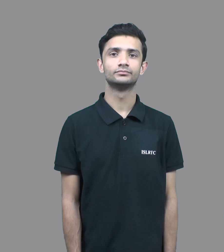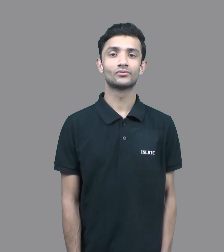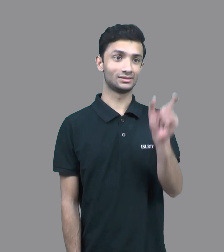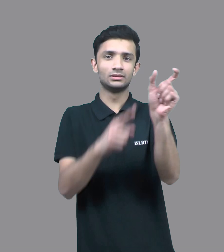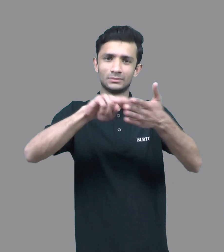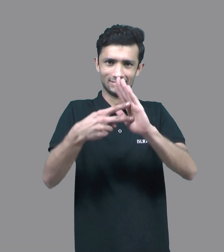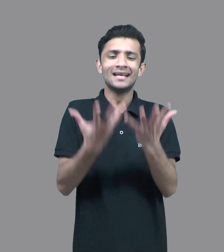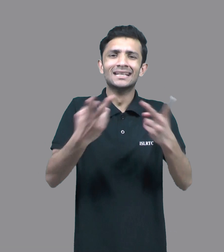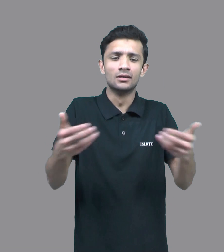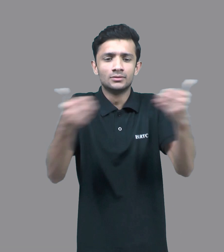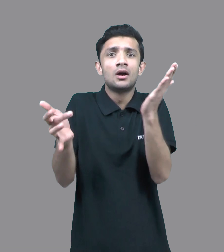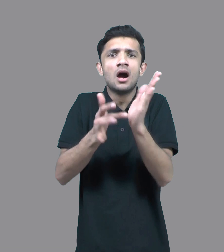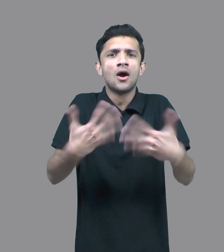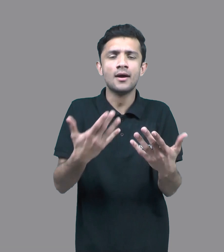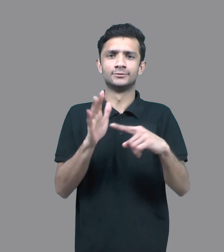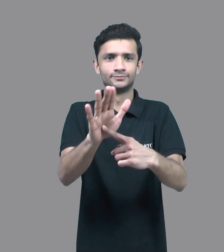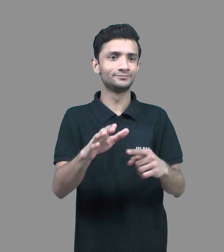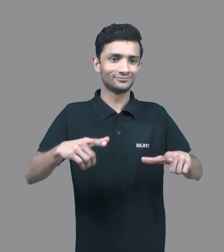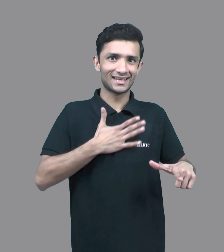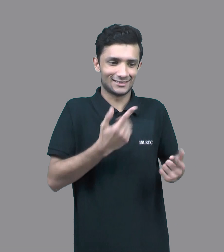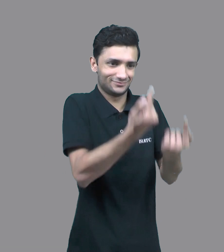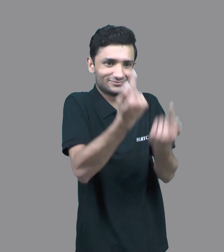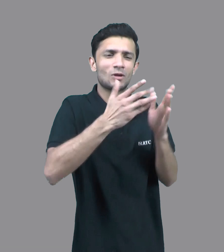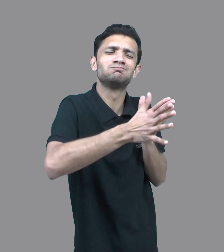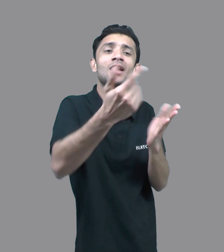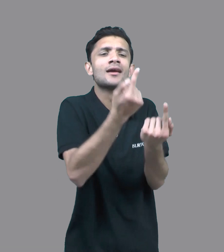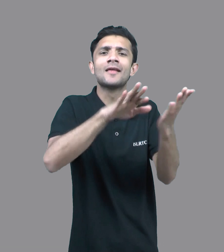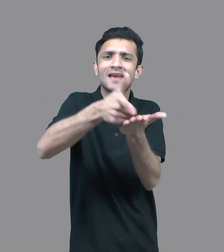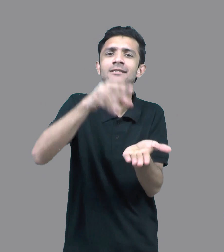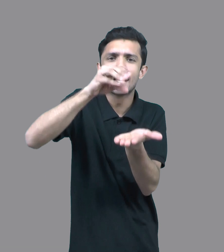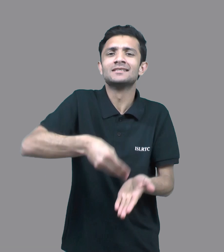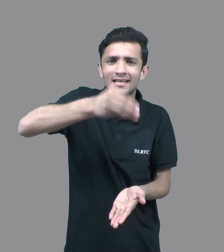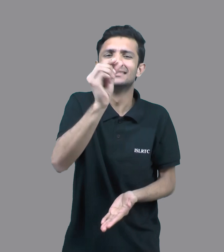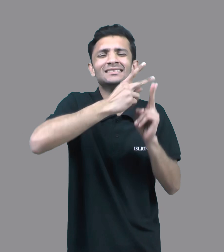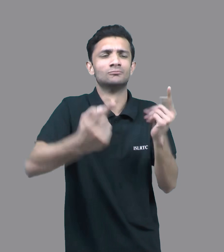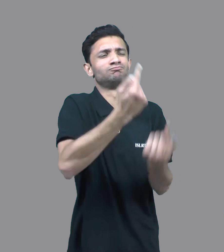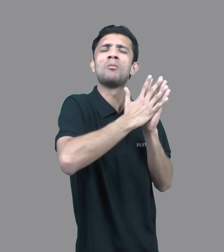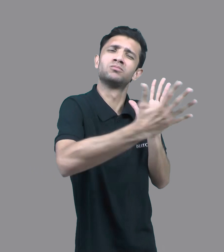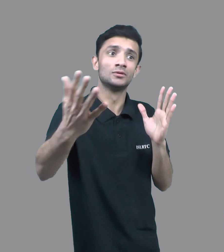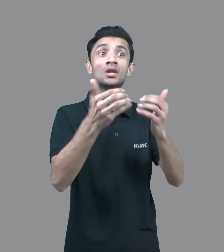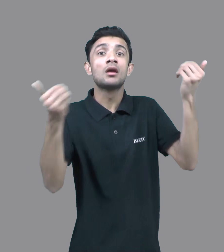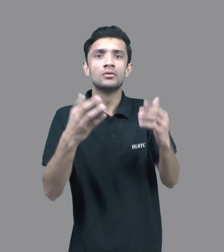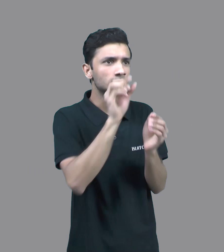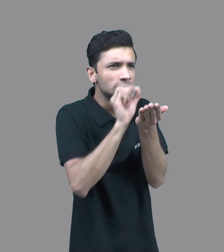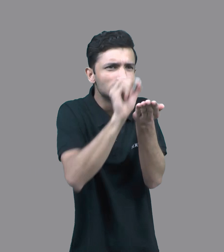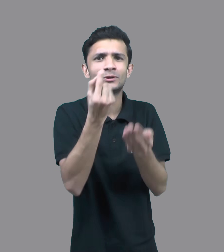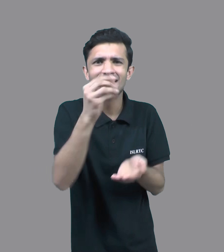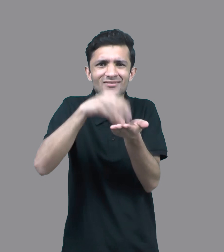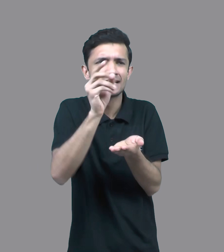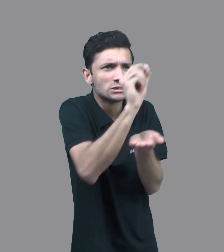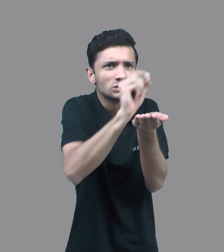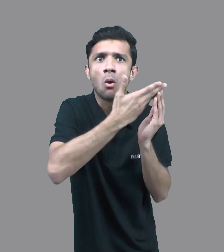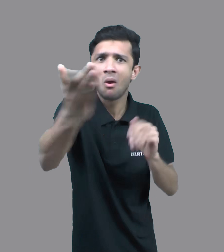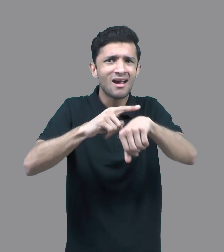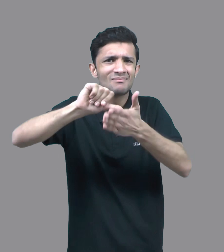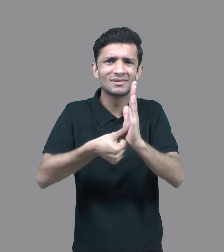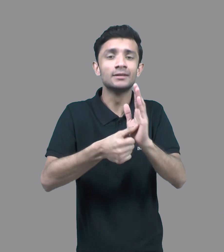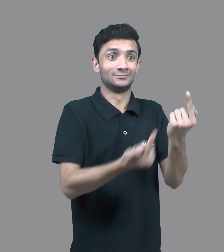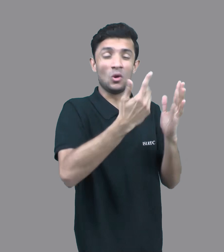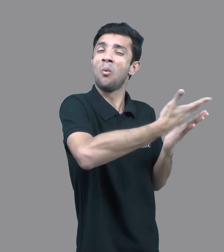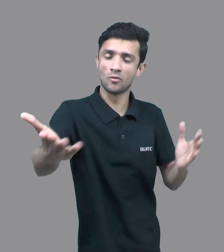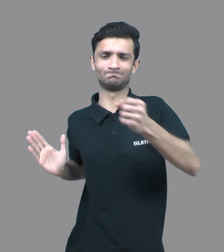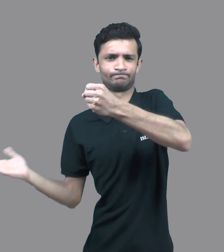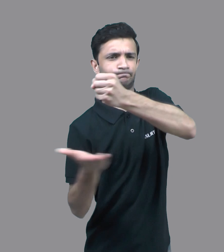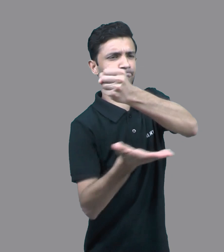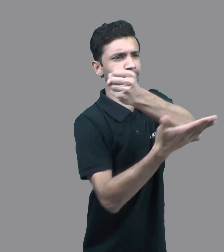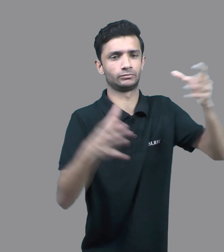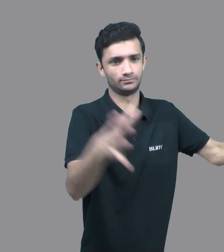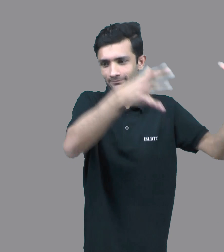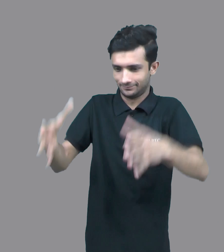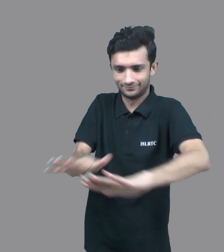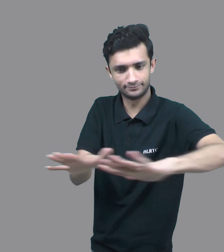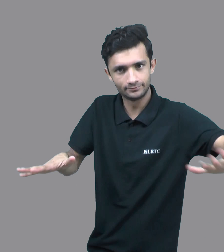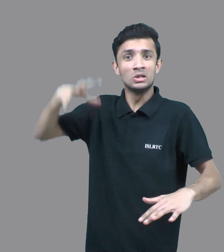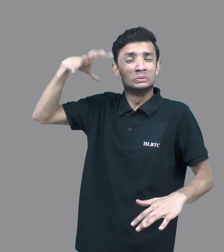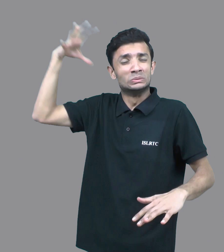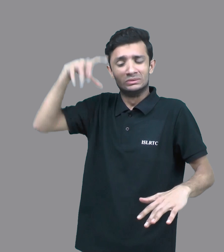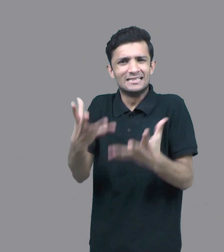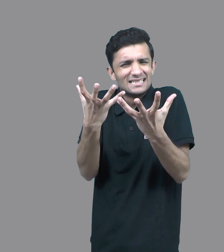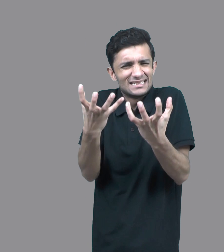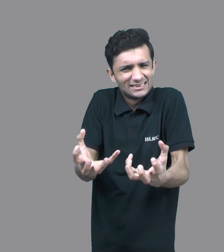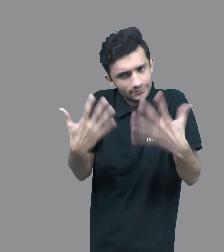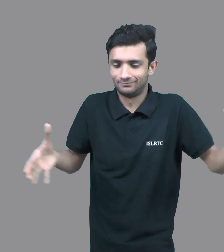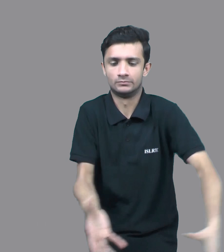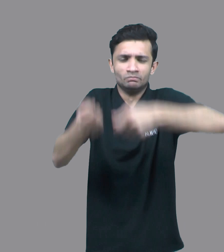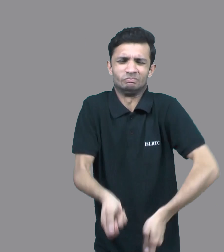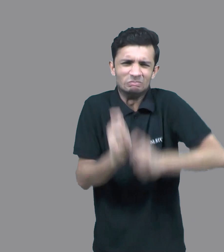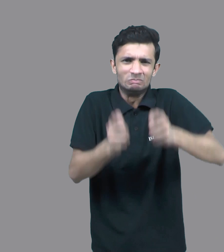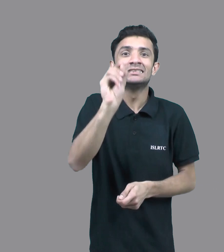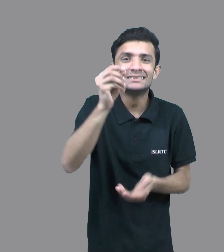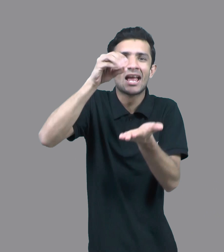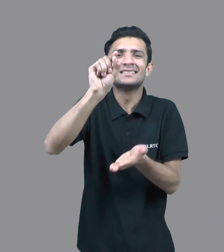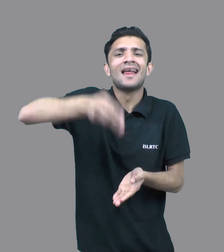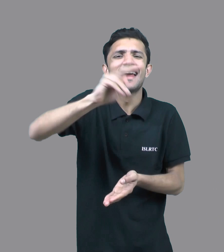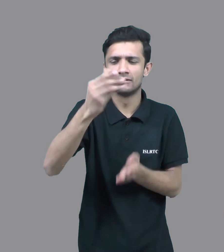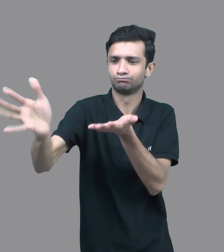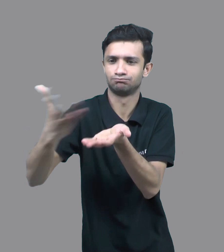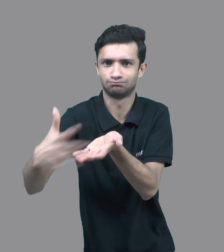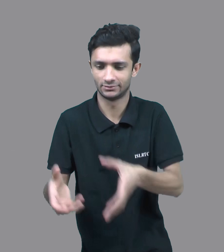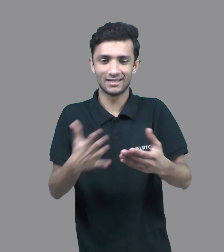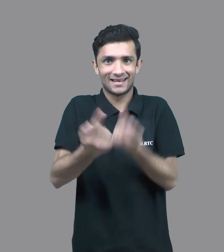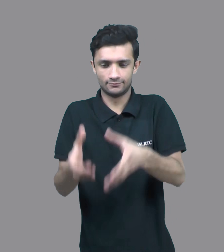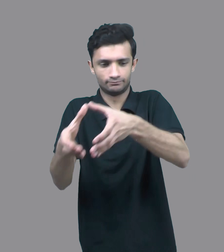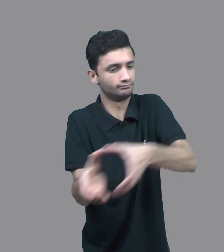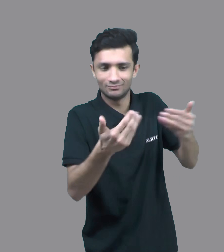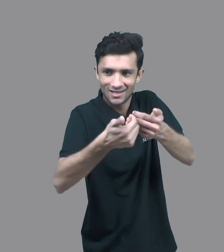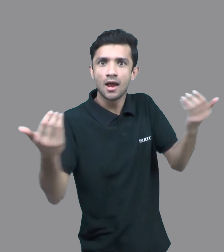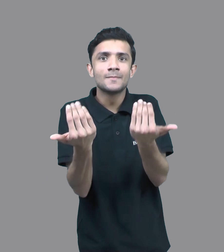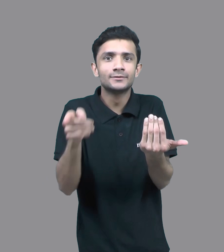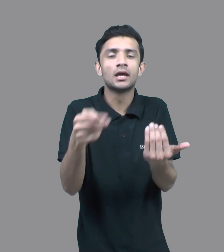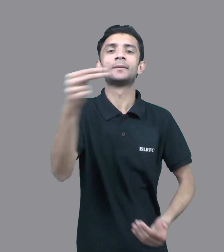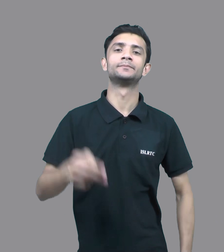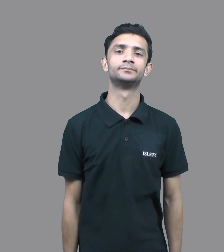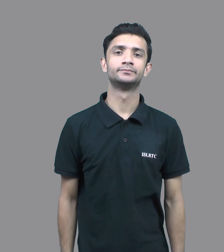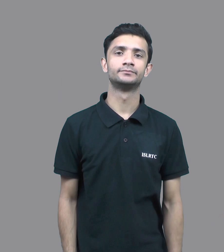Threshing